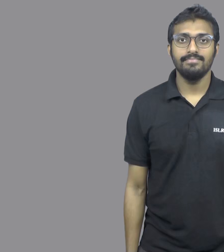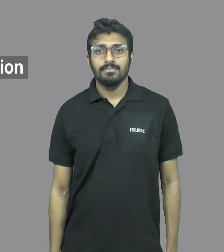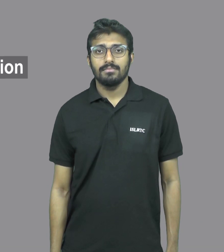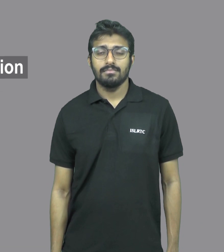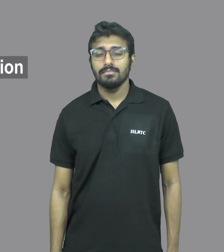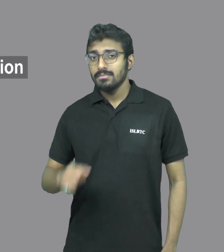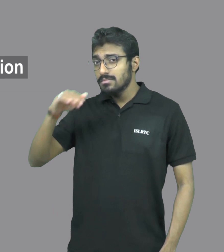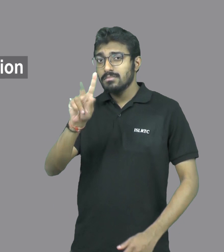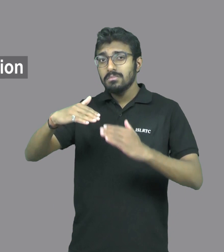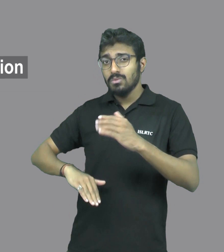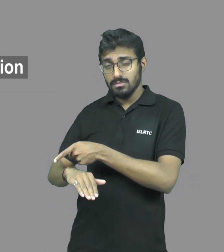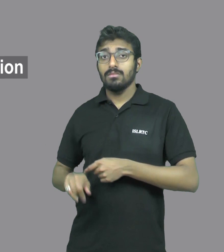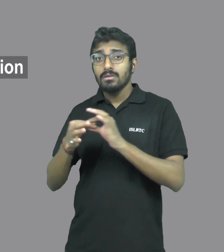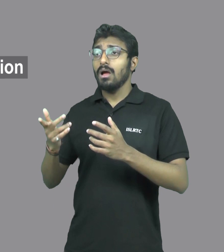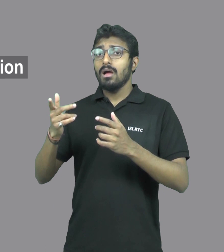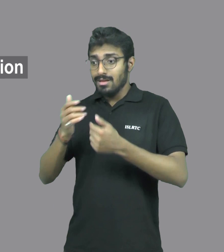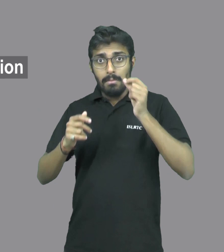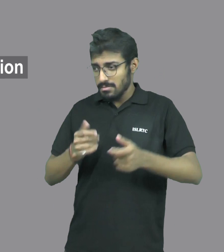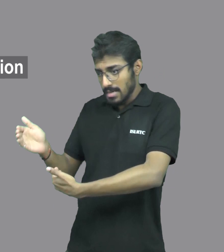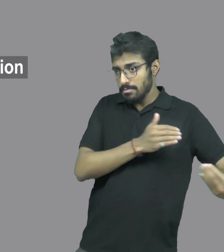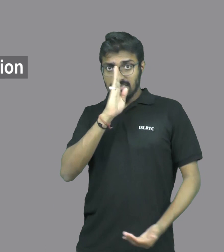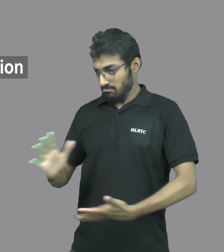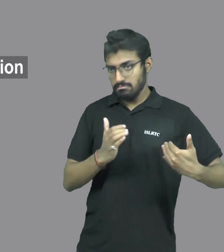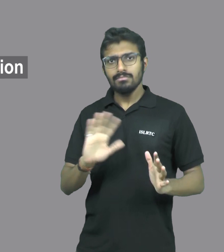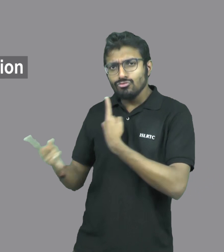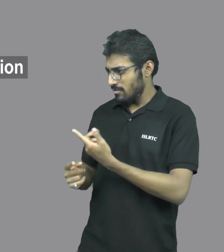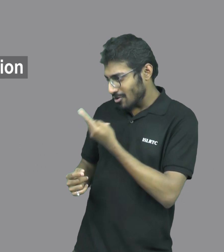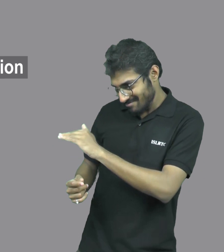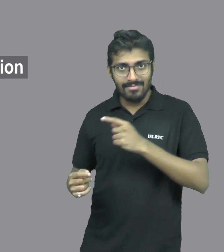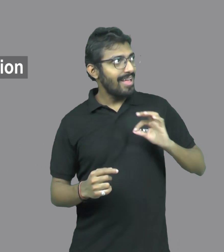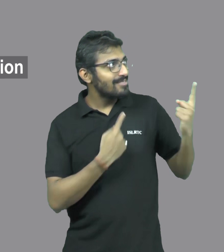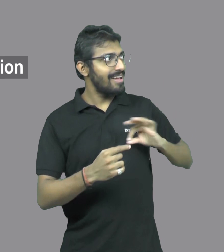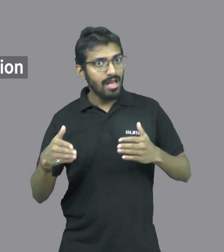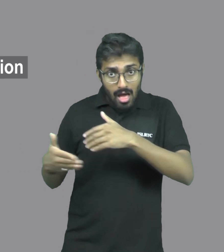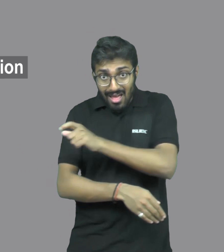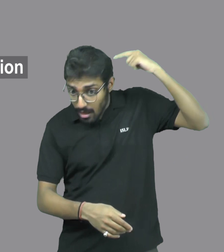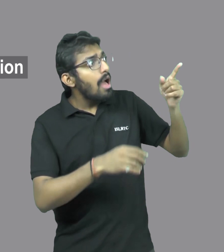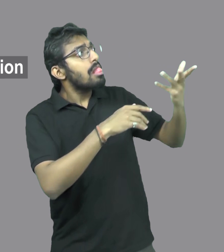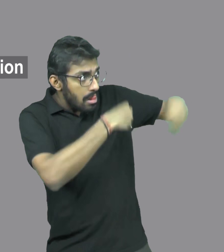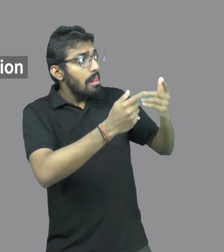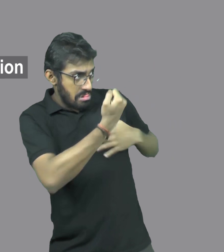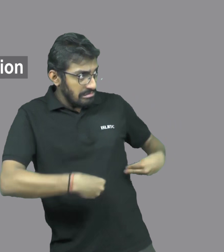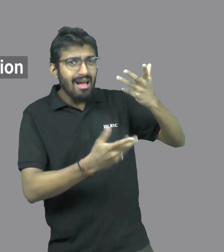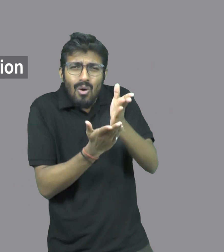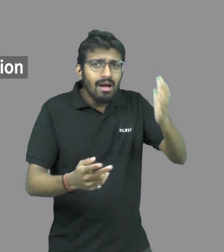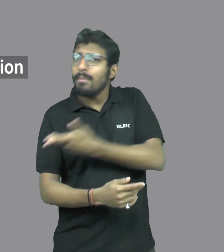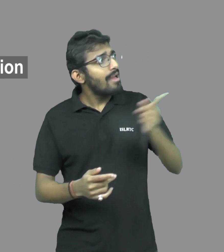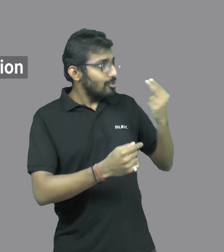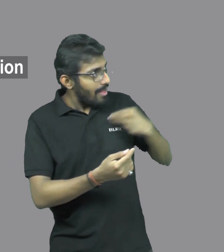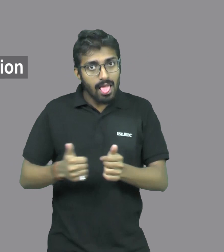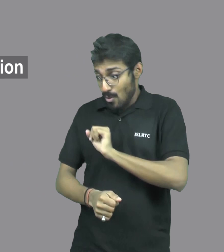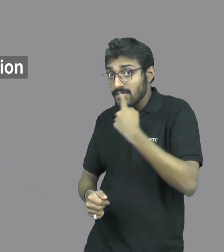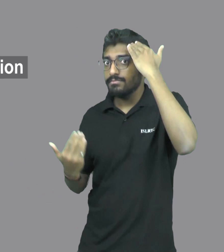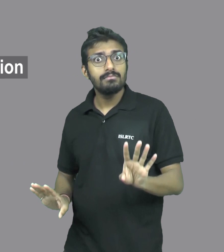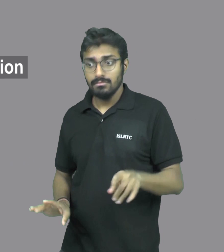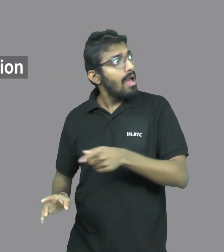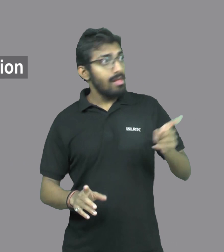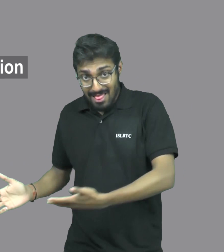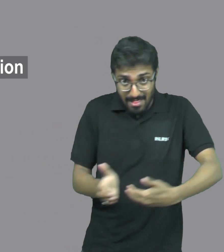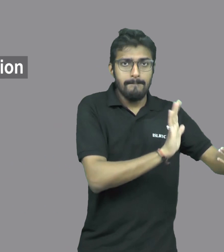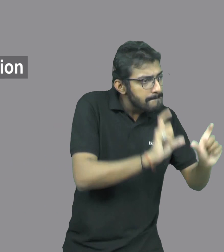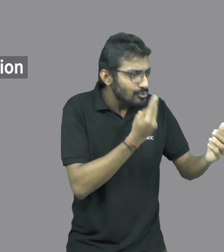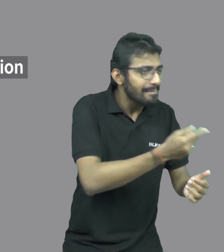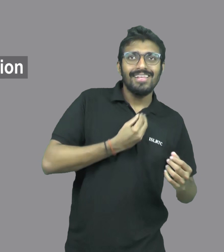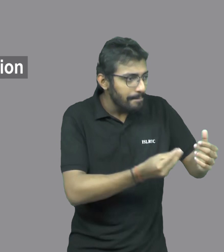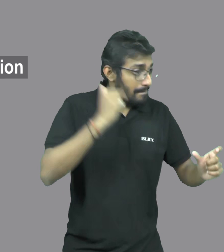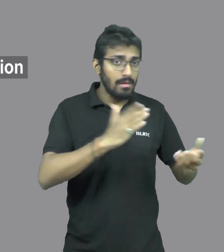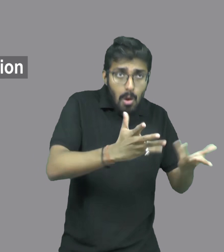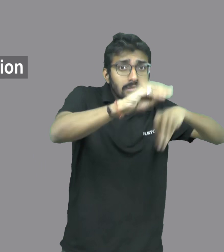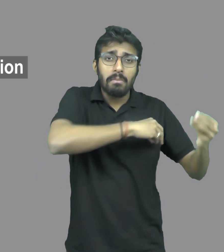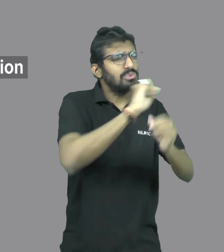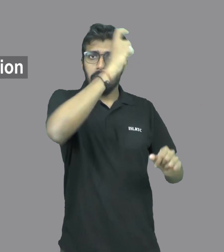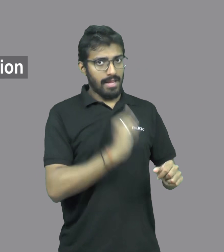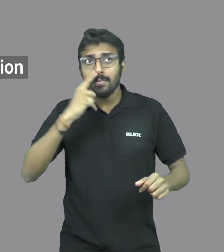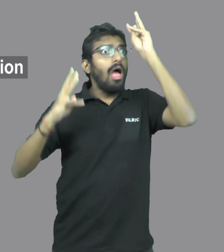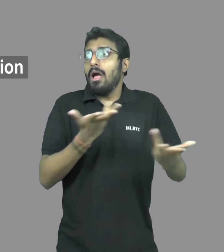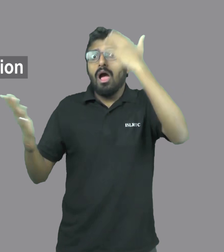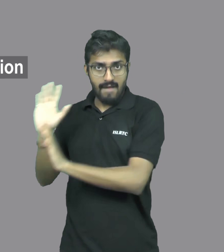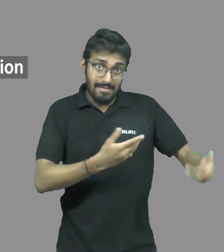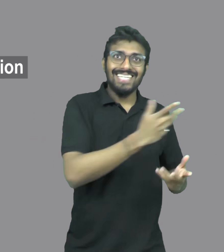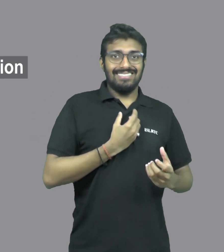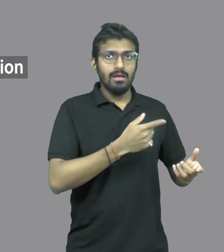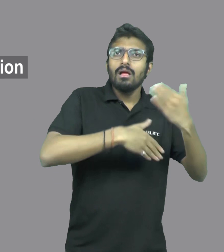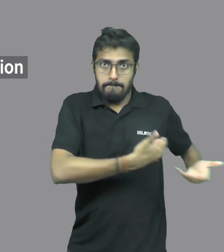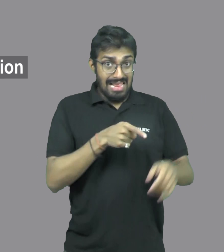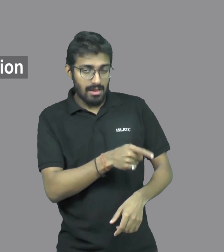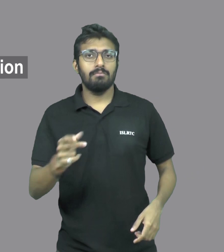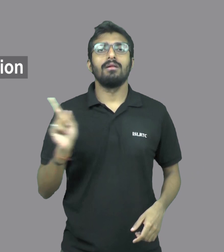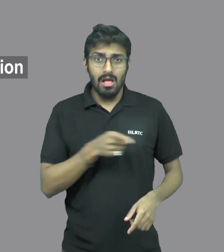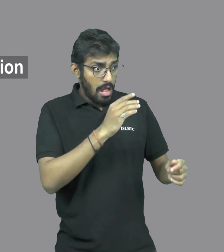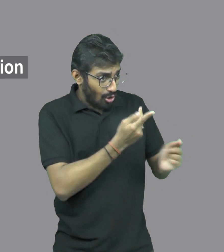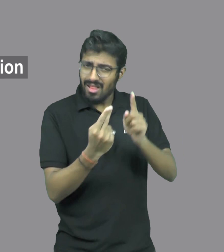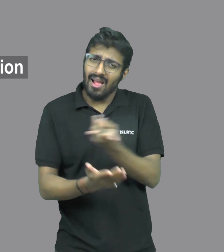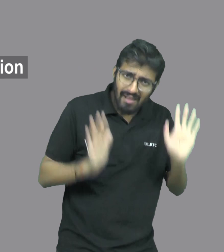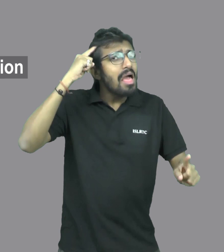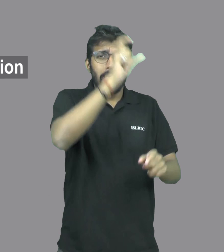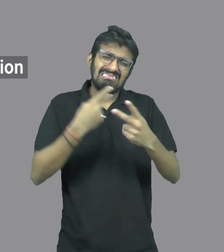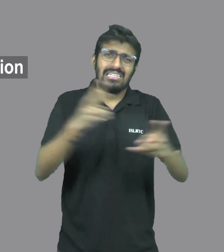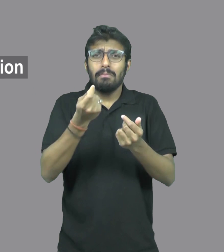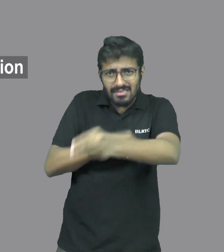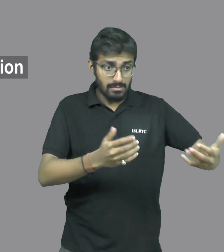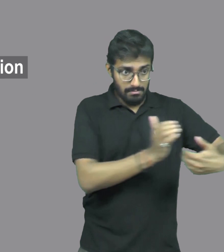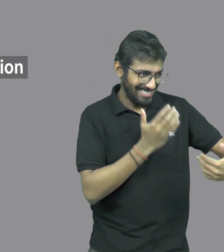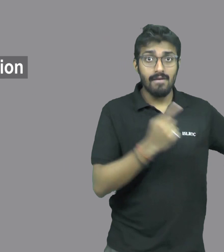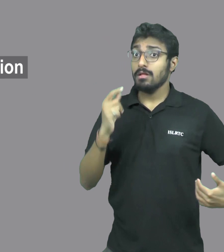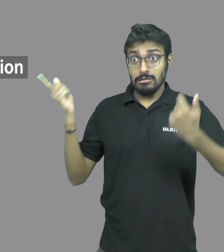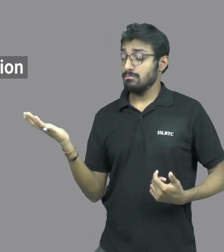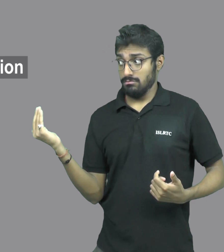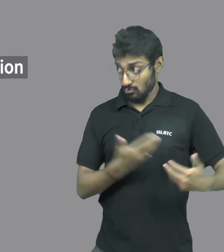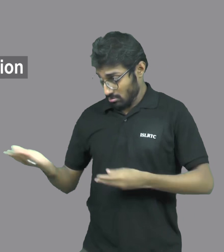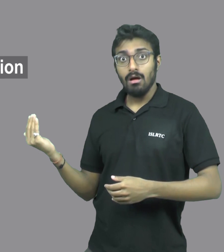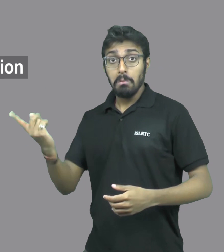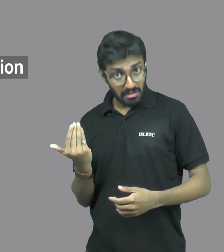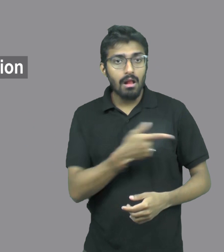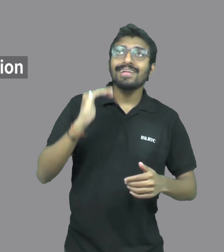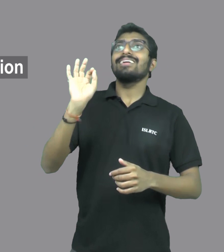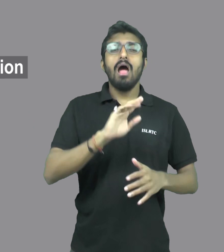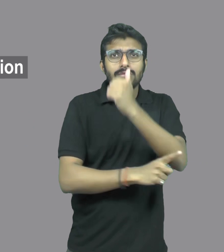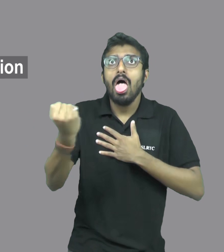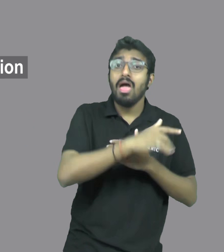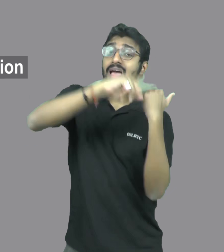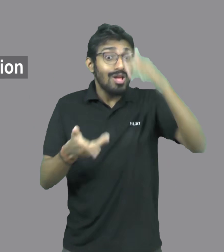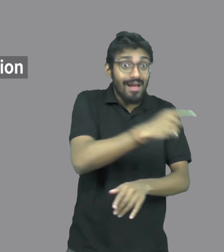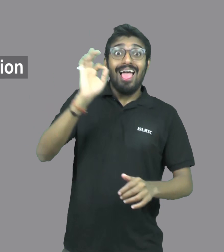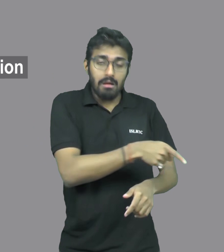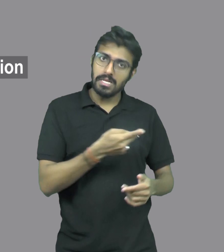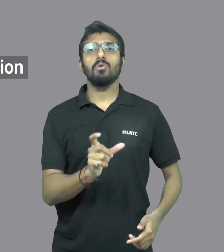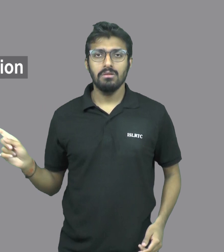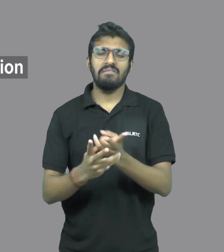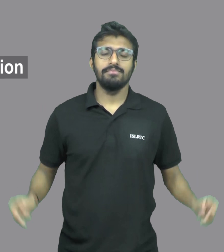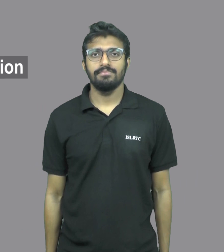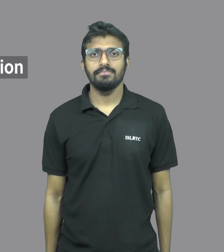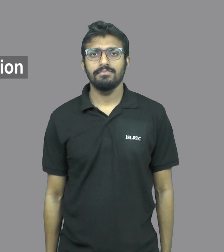Child Abduction